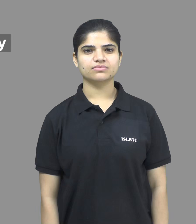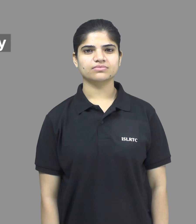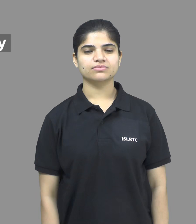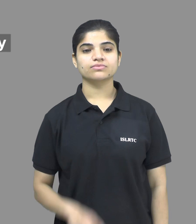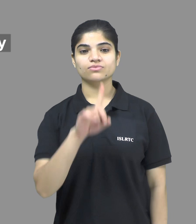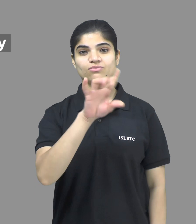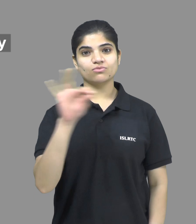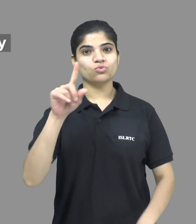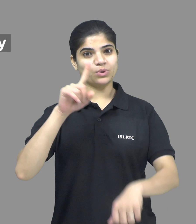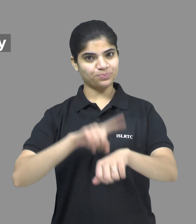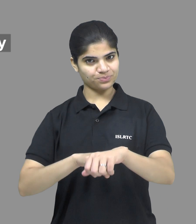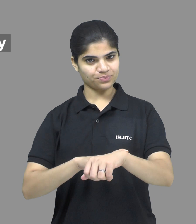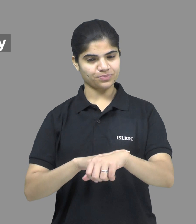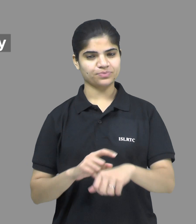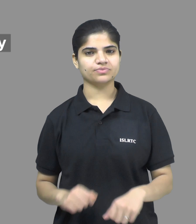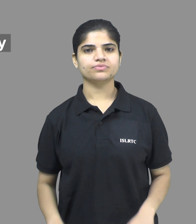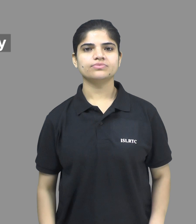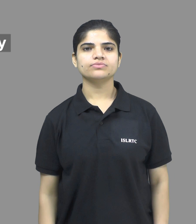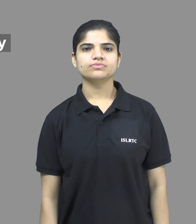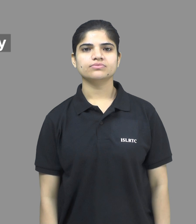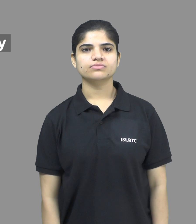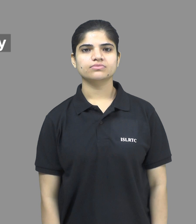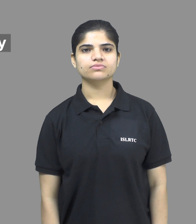Weekly